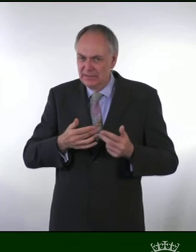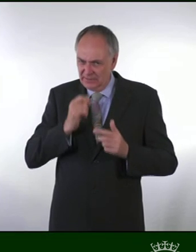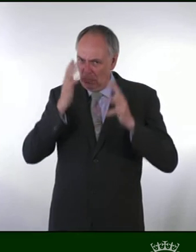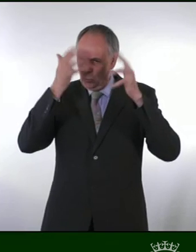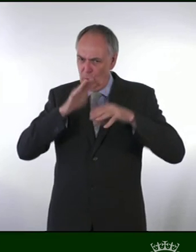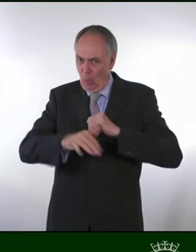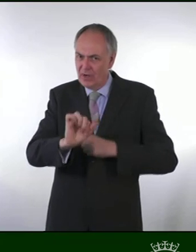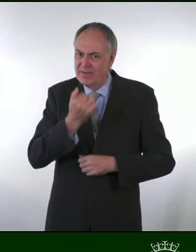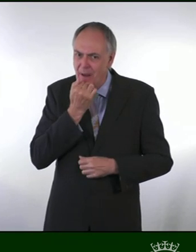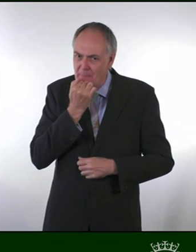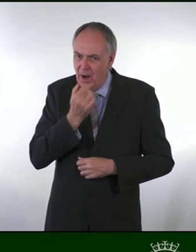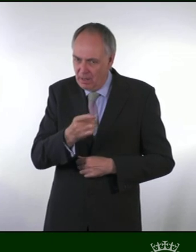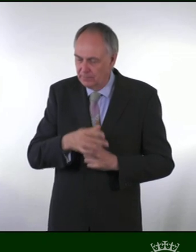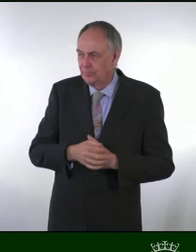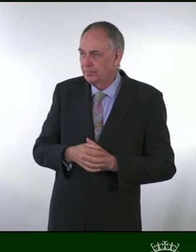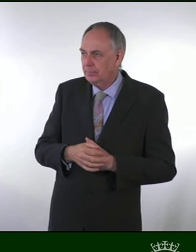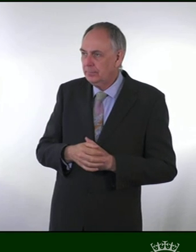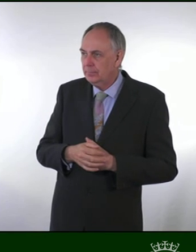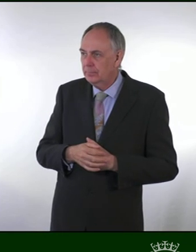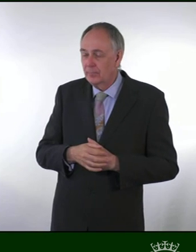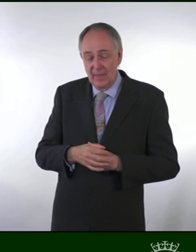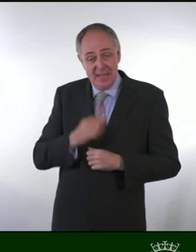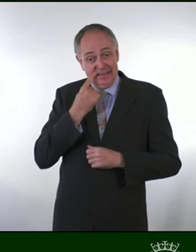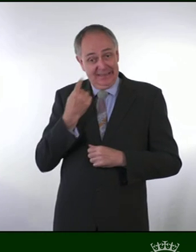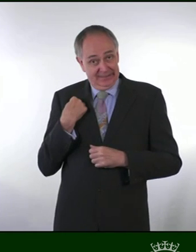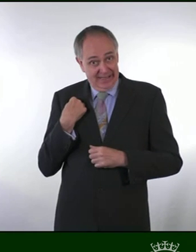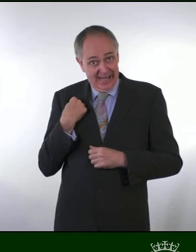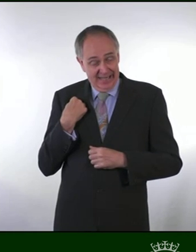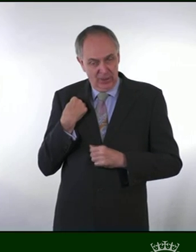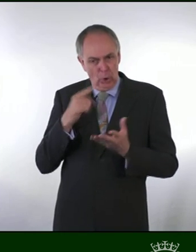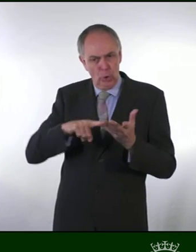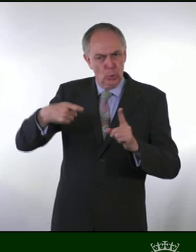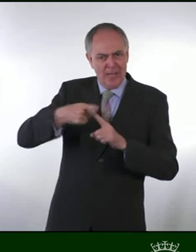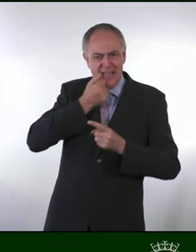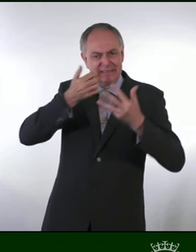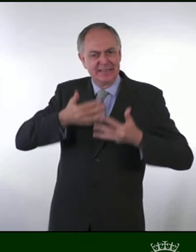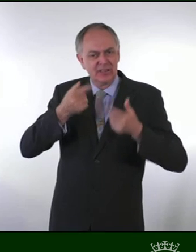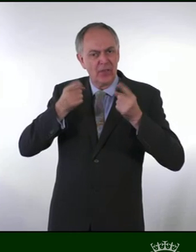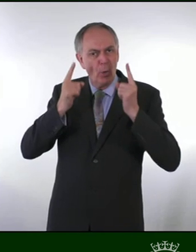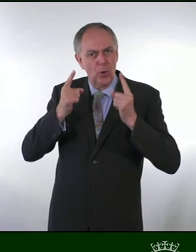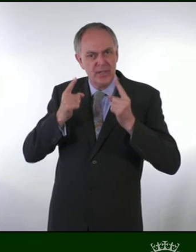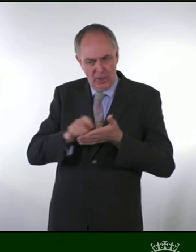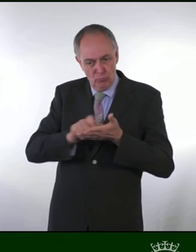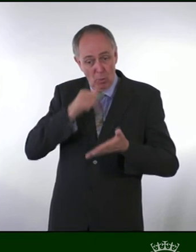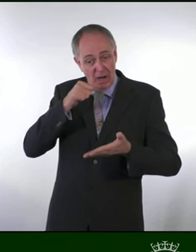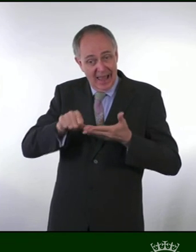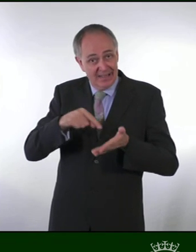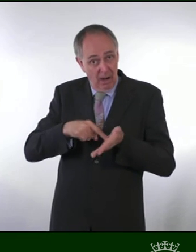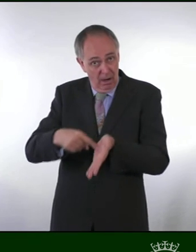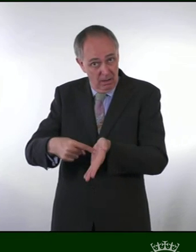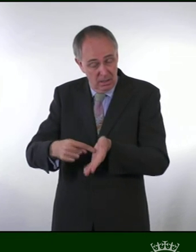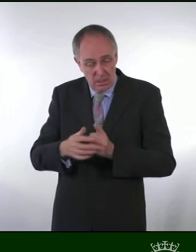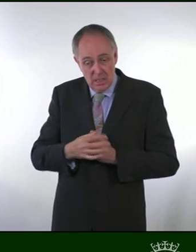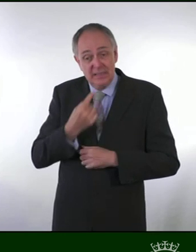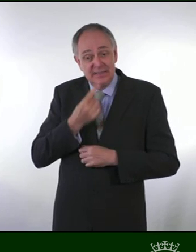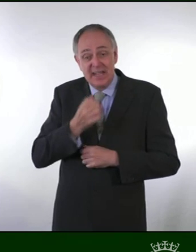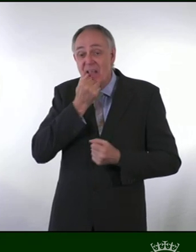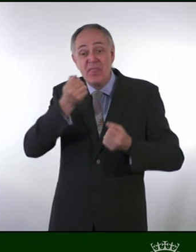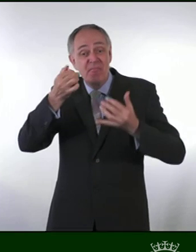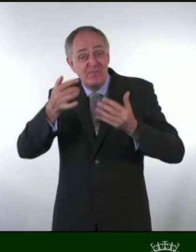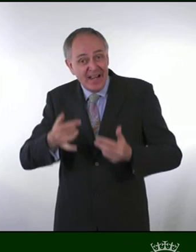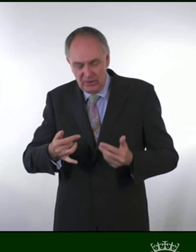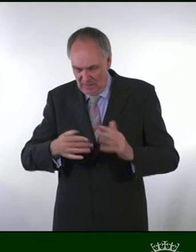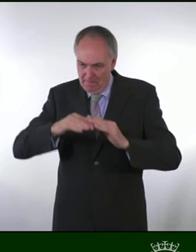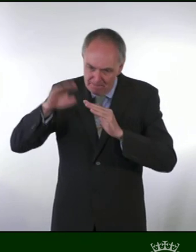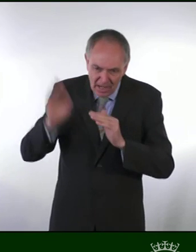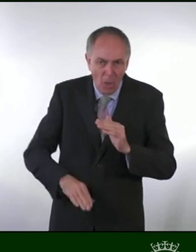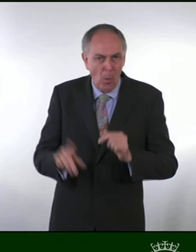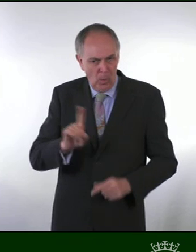In a strongly worded letter to the Health Secretary yesterday, the chair of the UK Statistics Authority said that the statistics “still fall well short of…expectations.